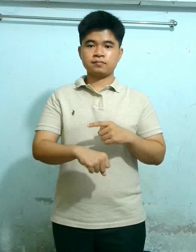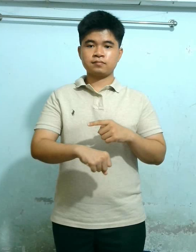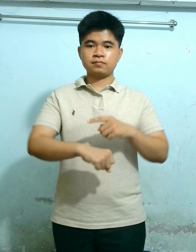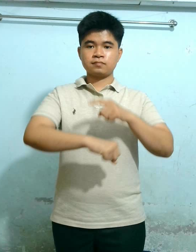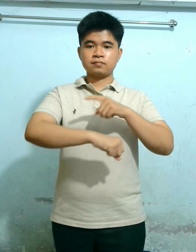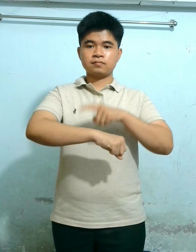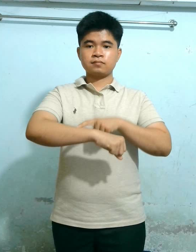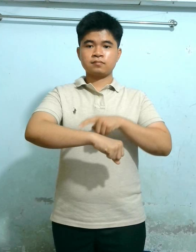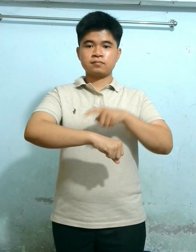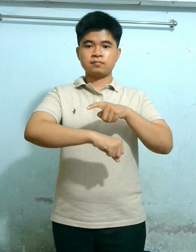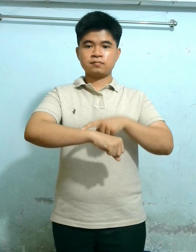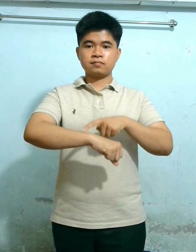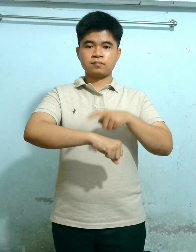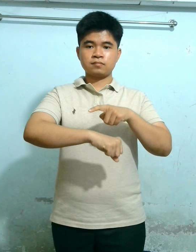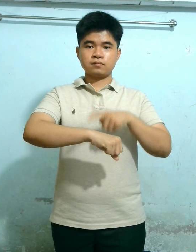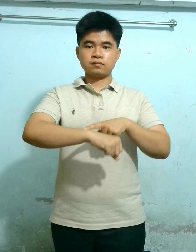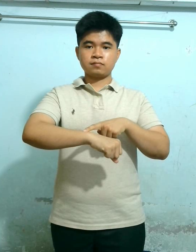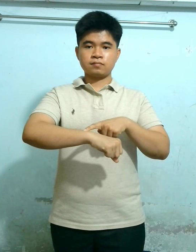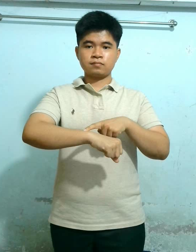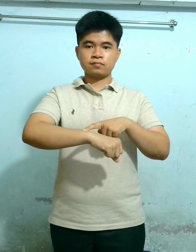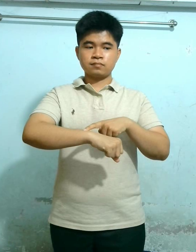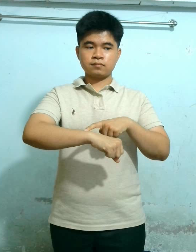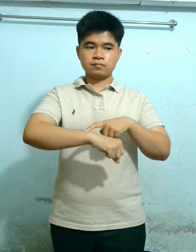gio